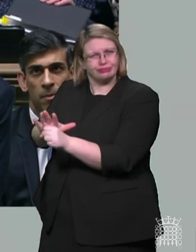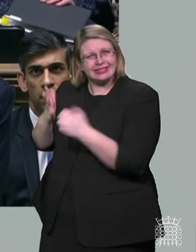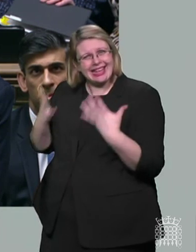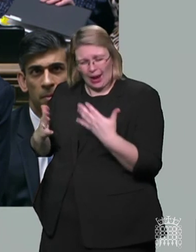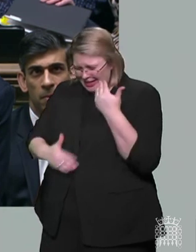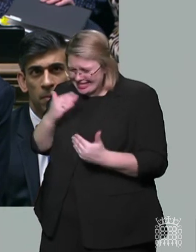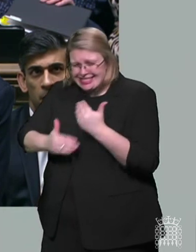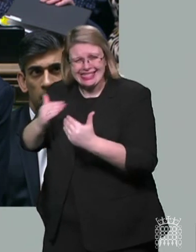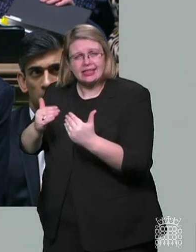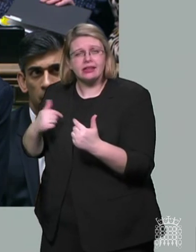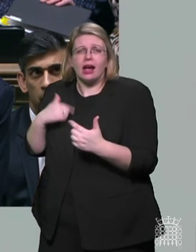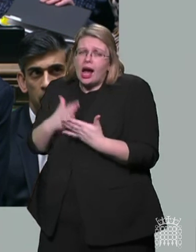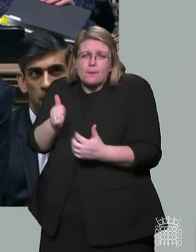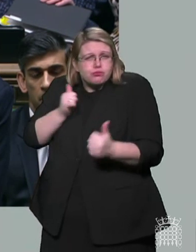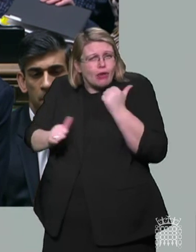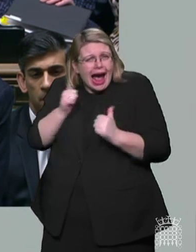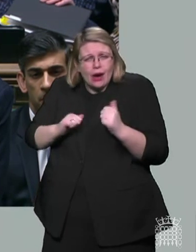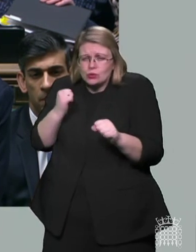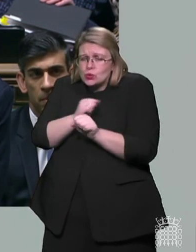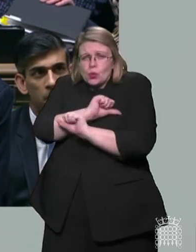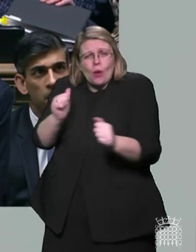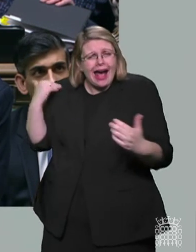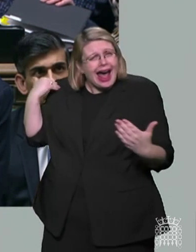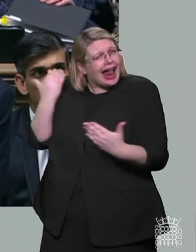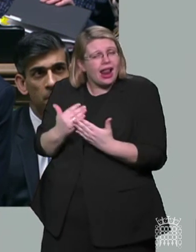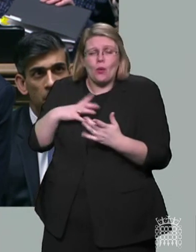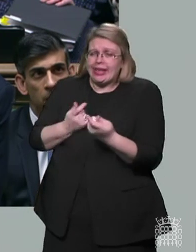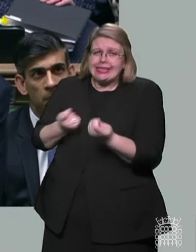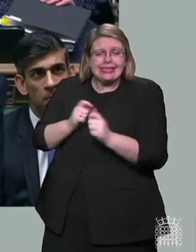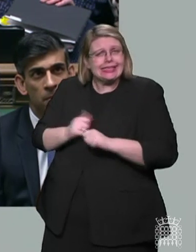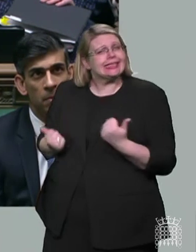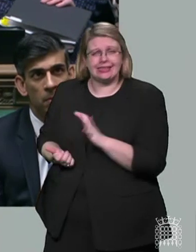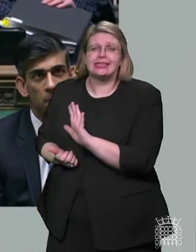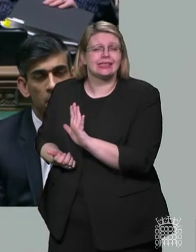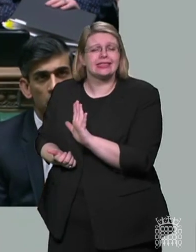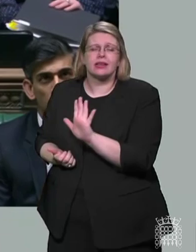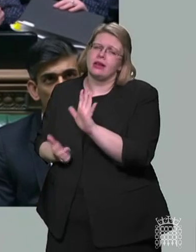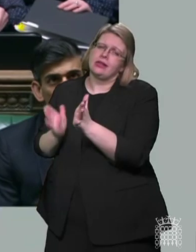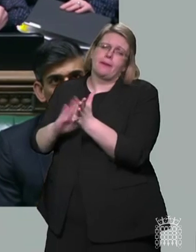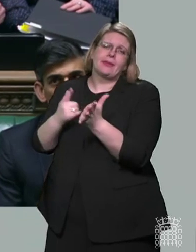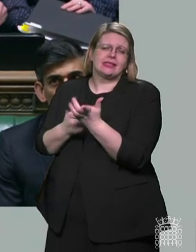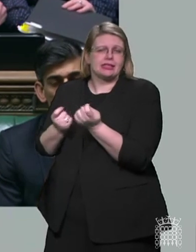We can be proud of what we have already done and the measures we have set out.